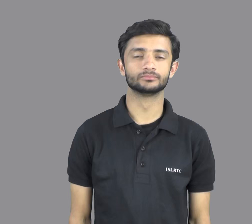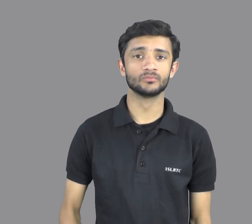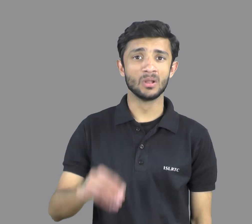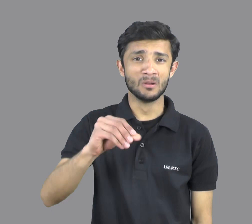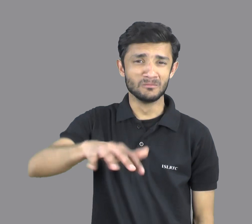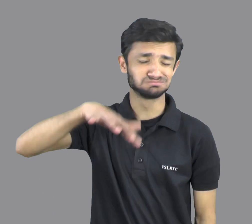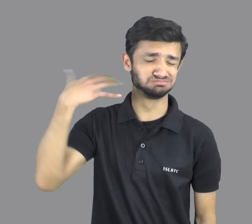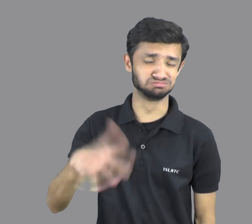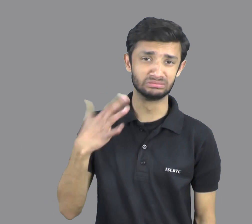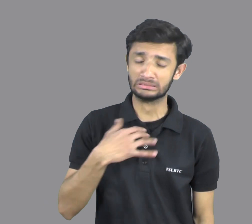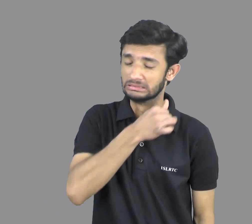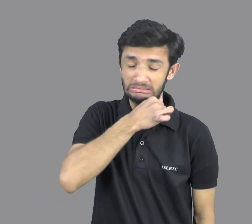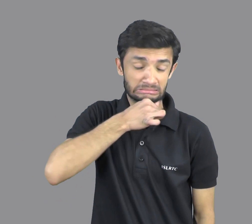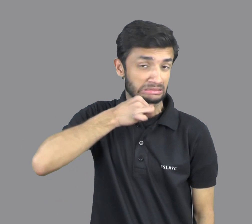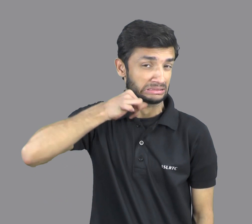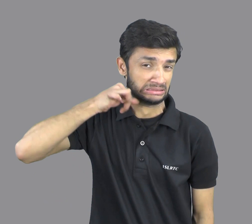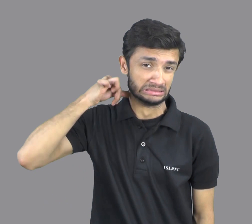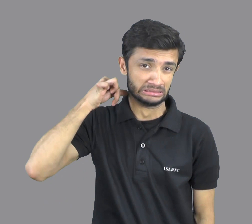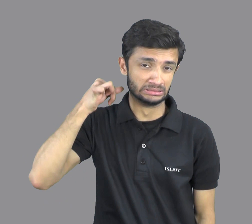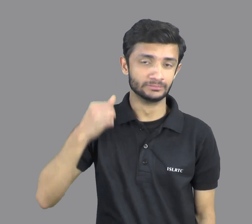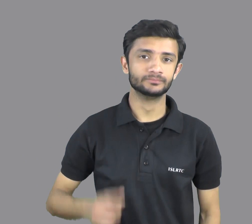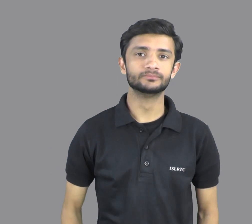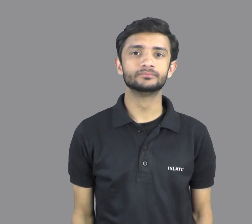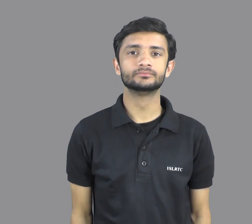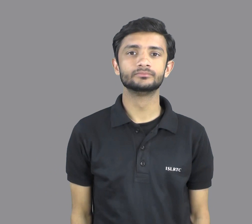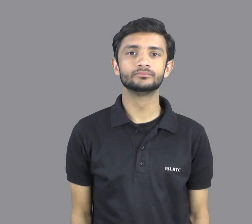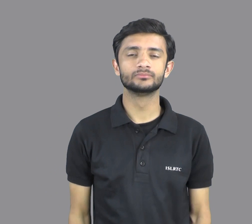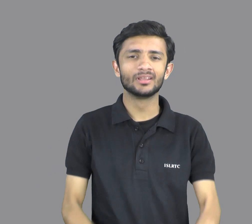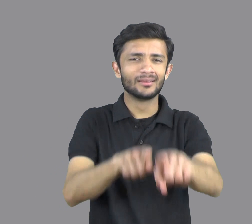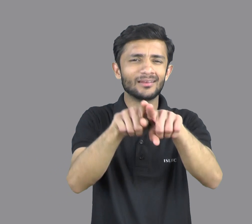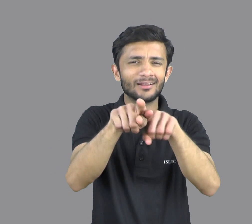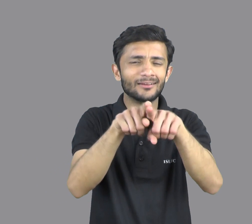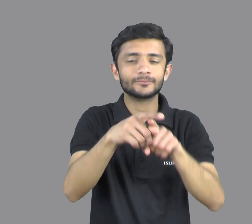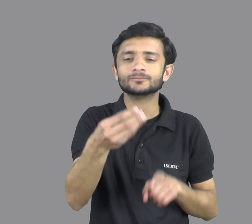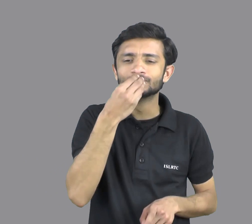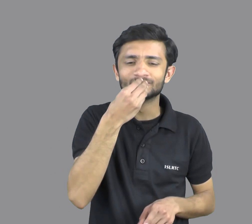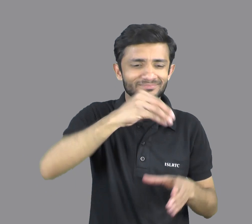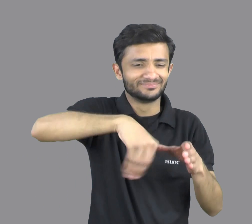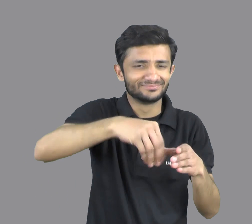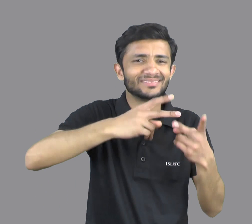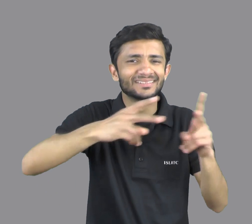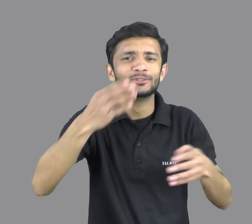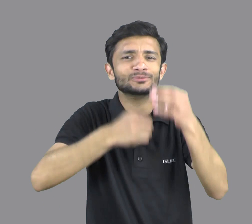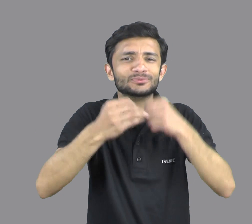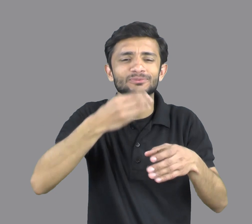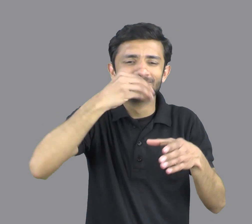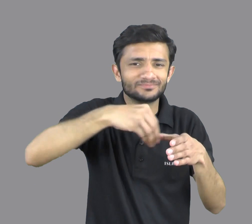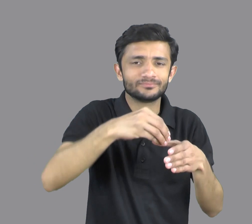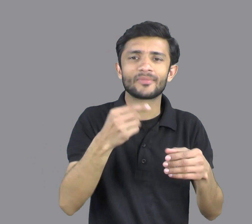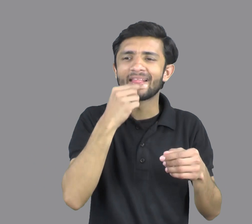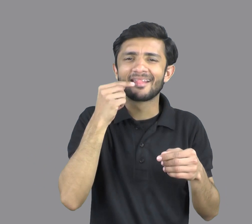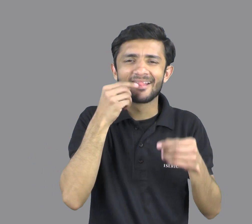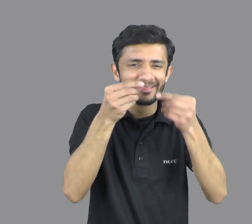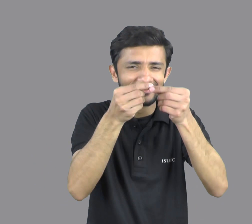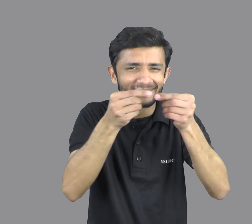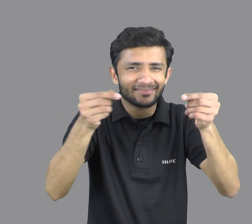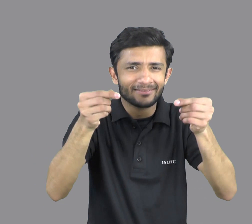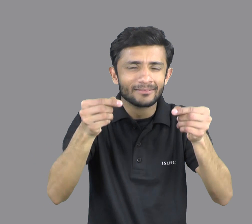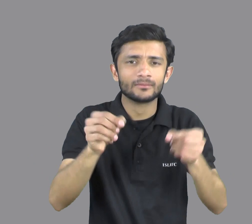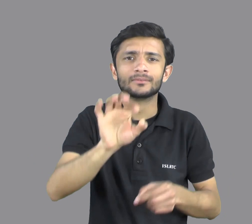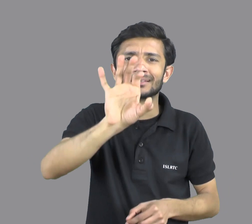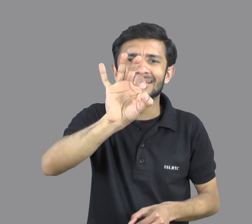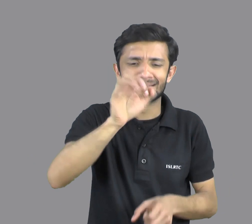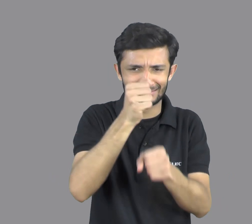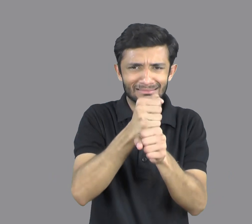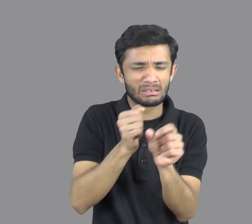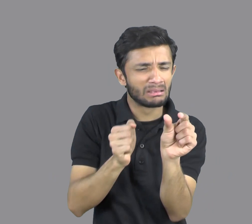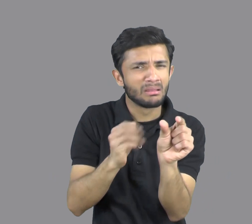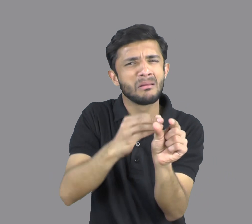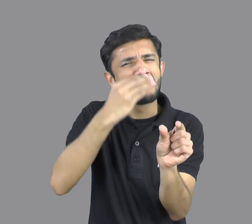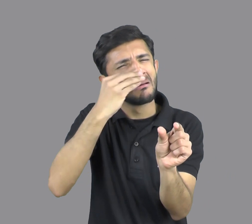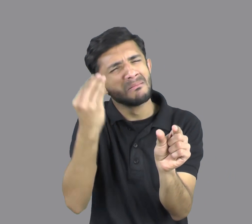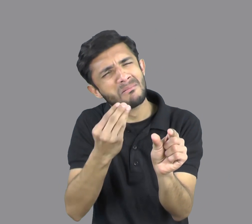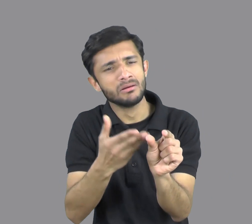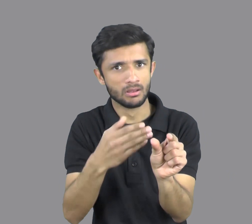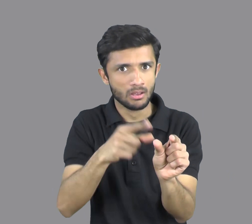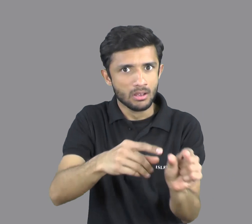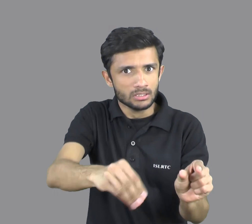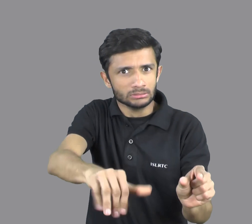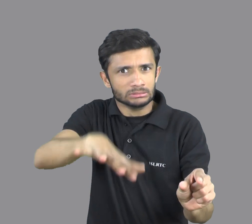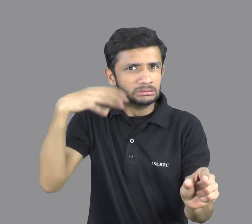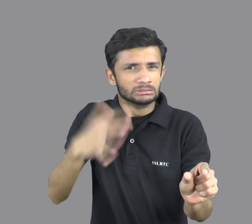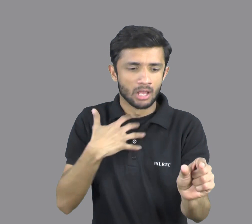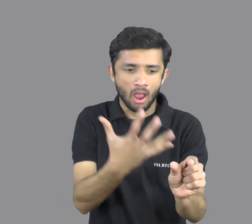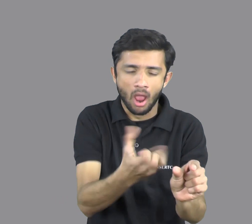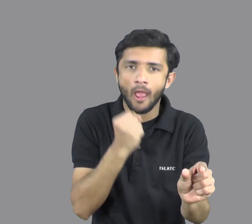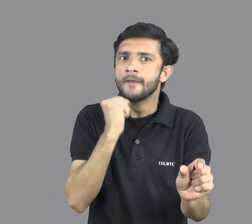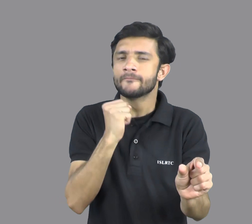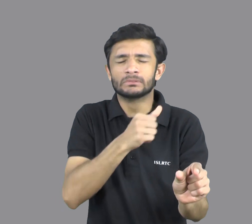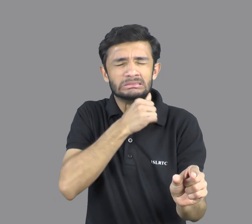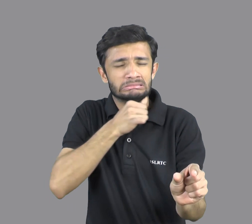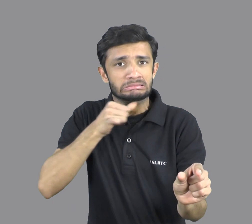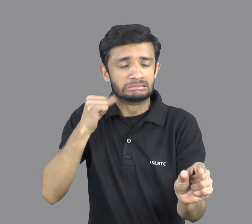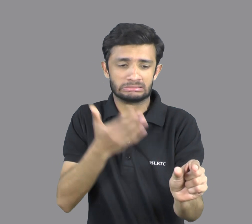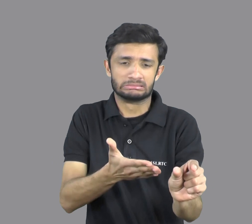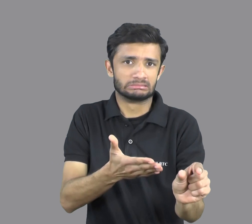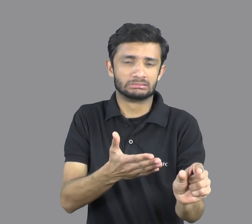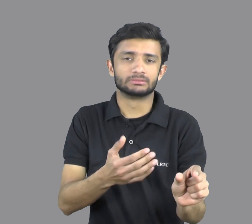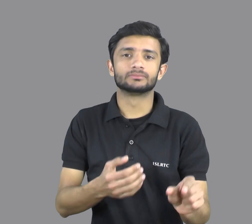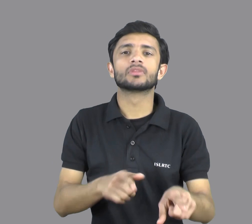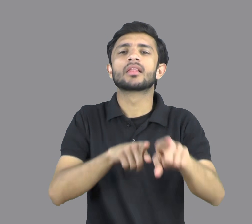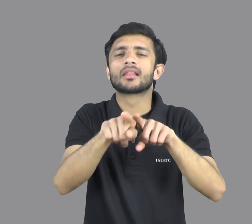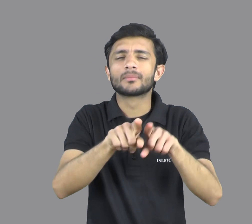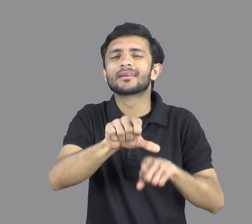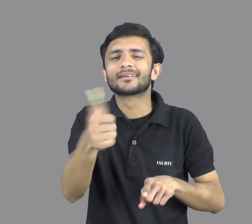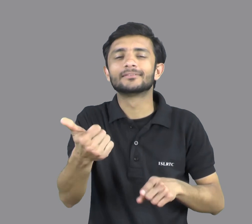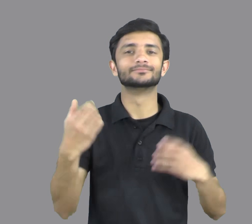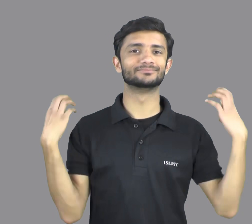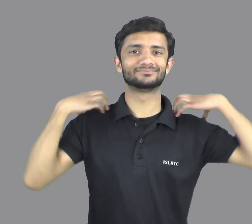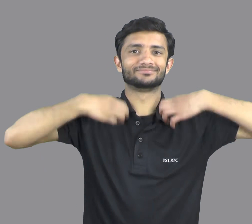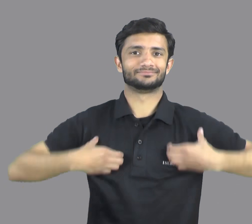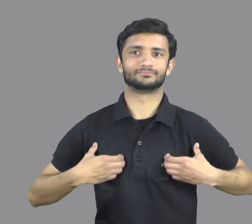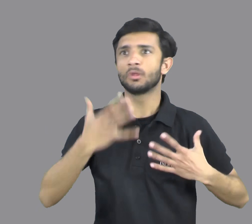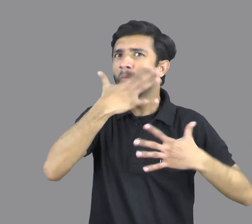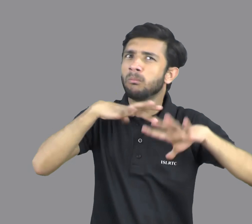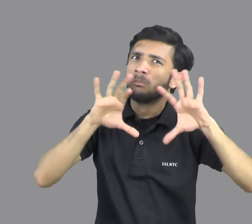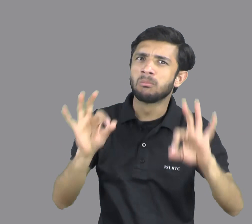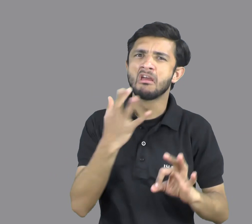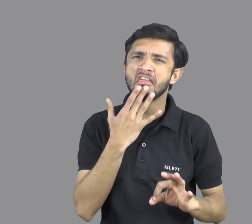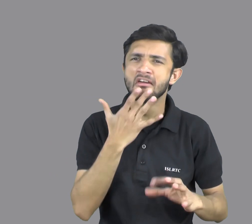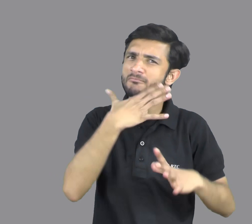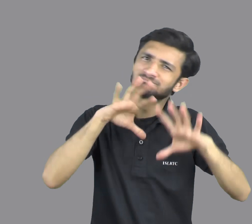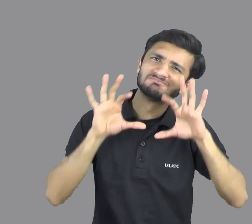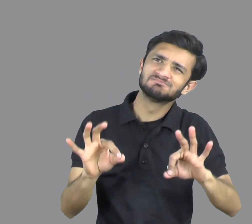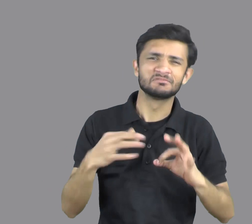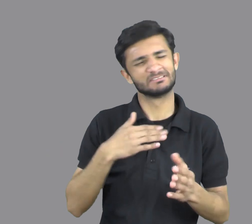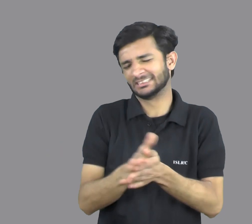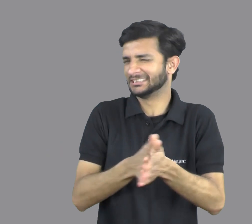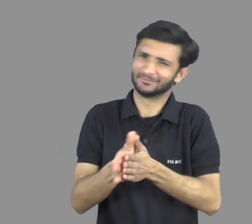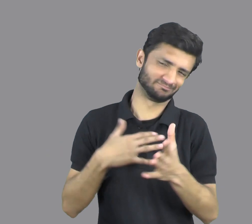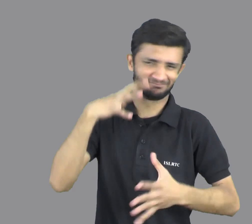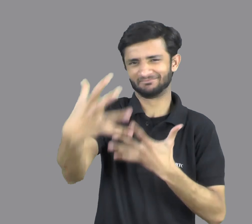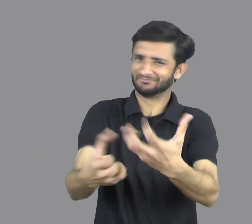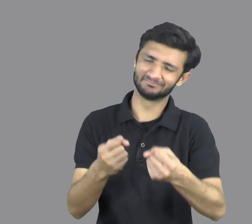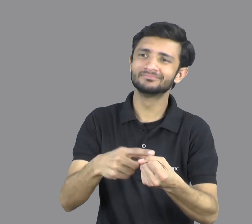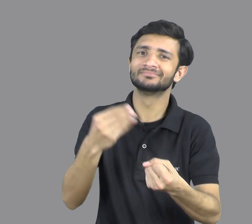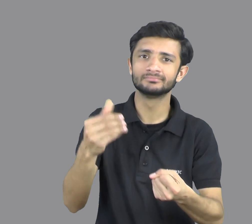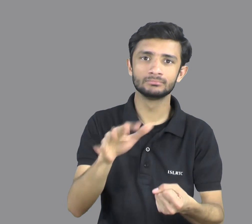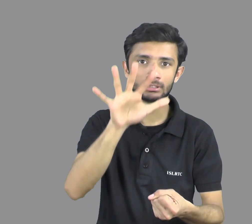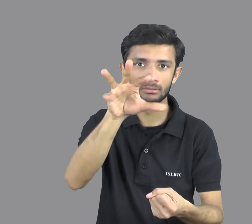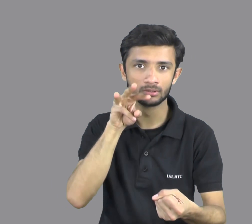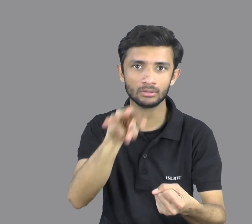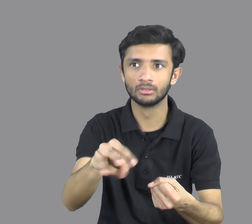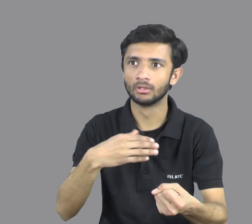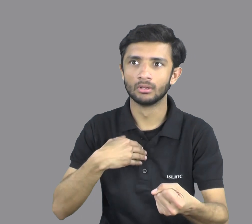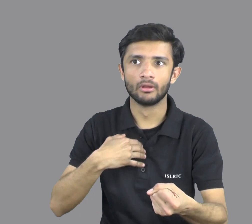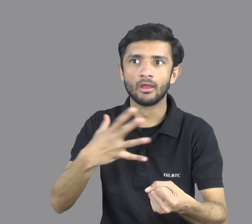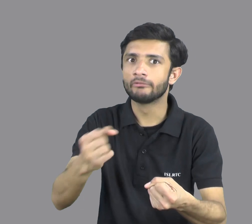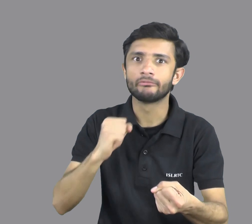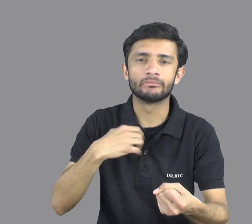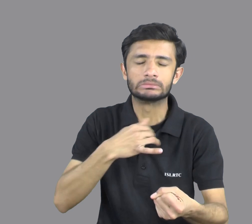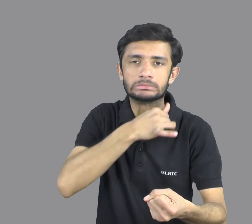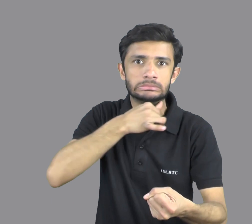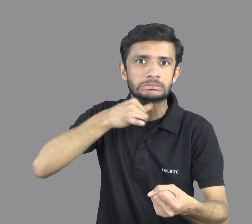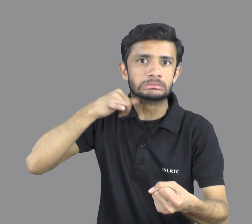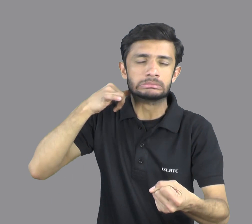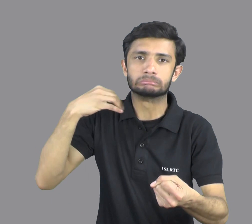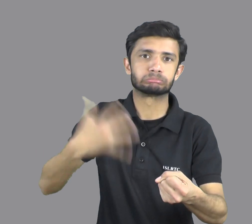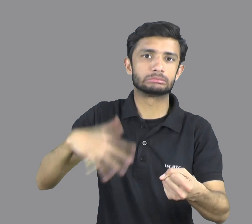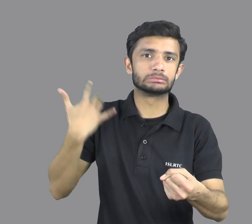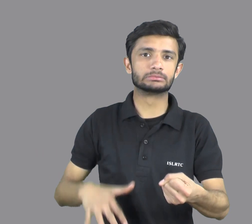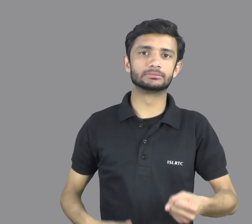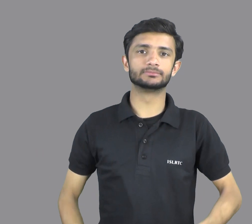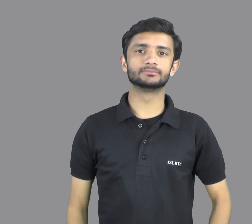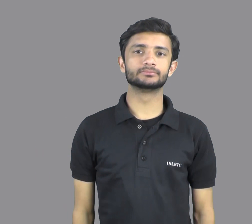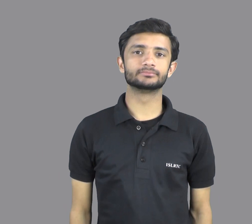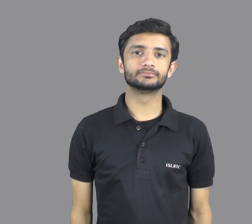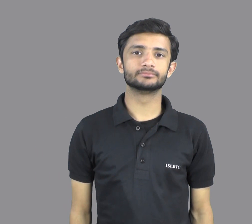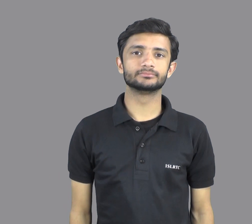Costs an arm and a leg